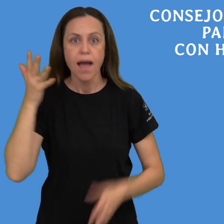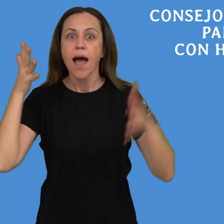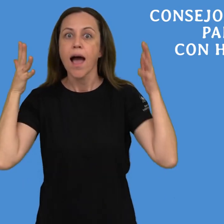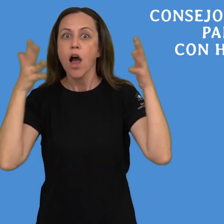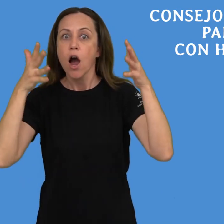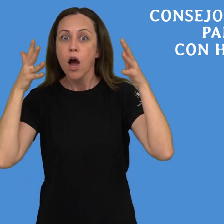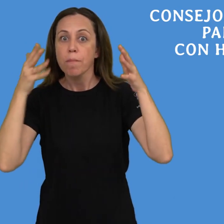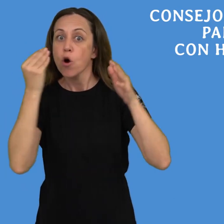aconsejar